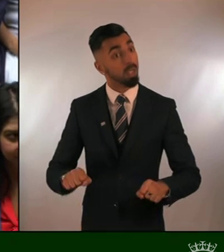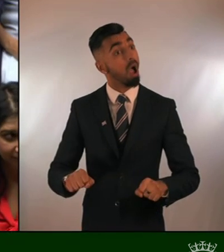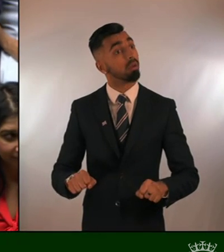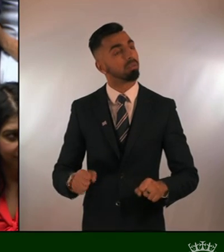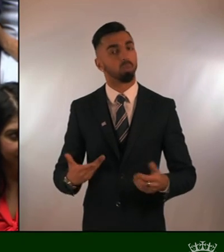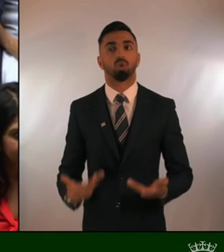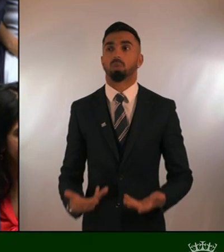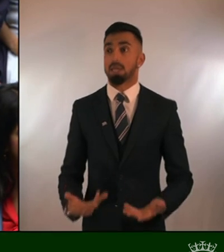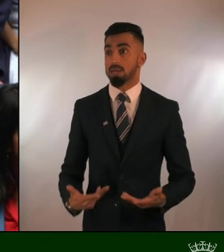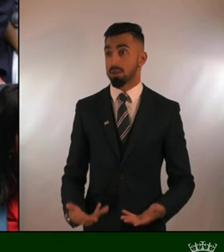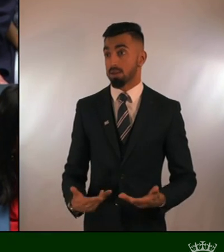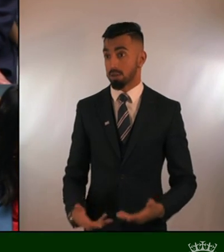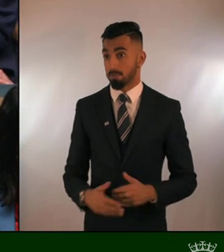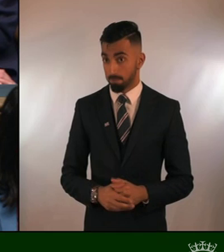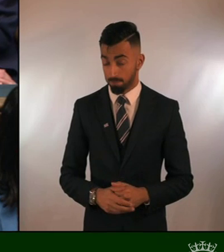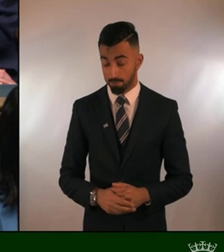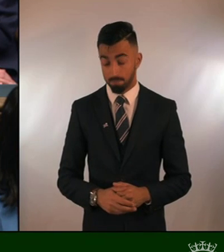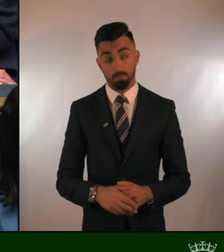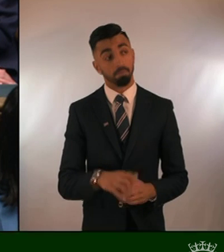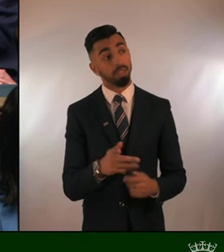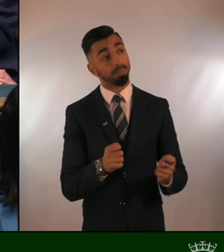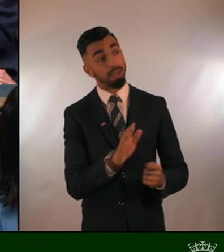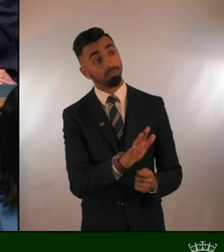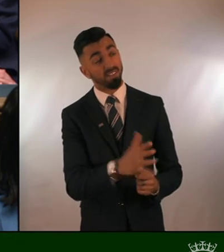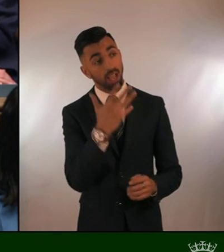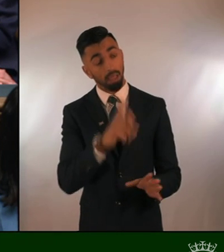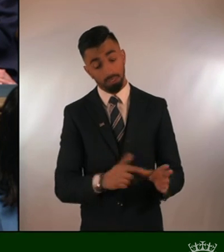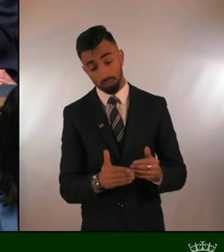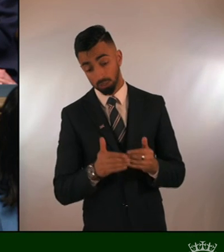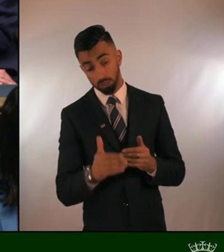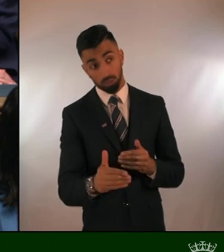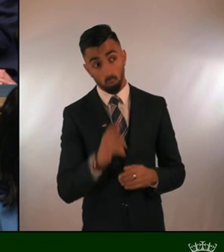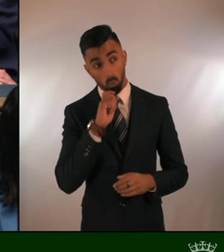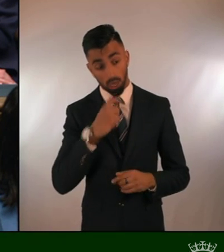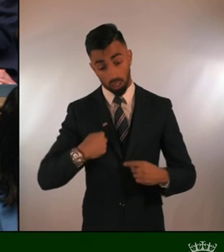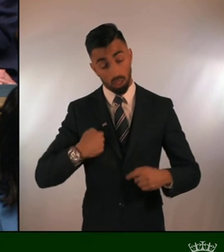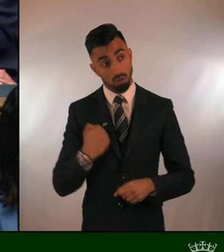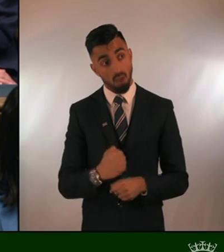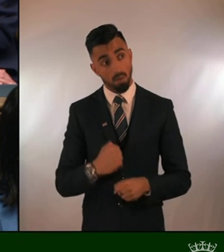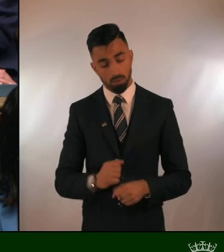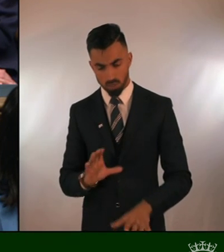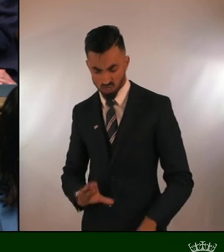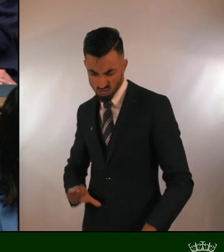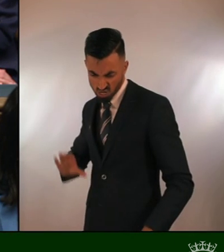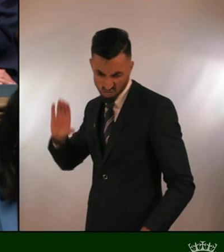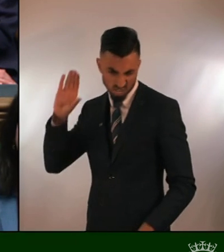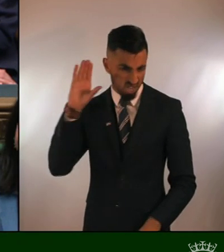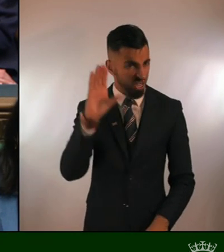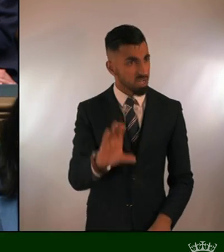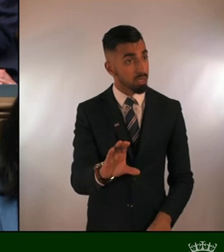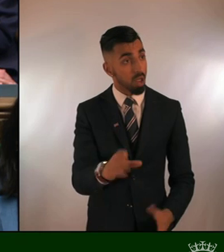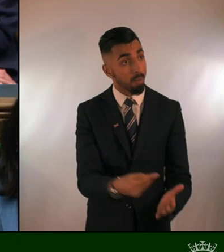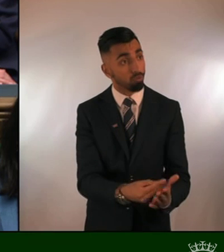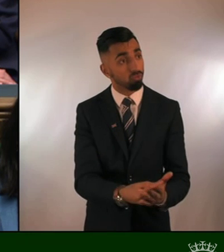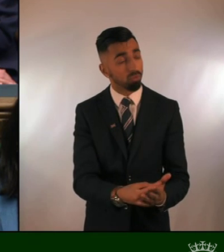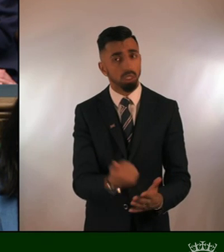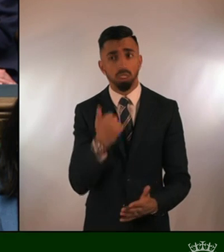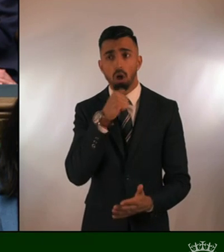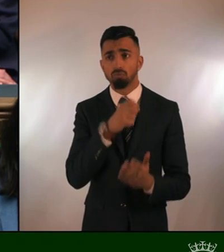Over the next five years, we will invest more than £600 billion in our future prosperity.